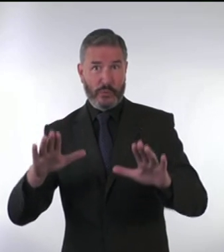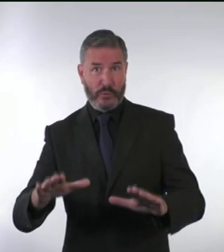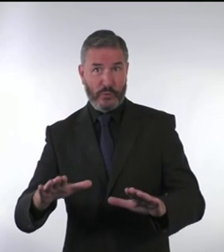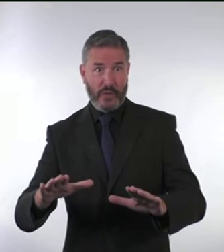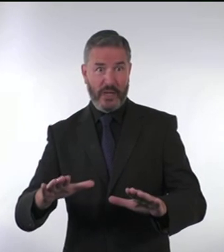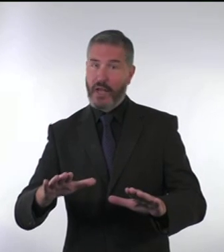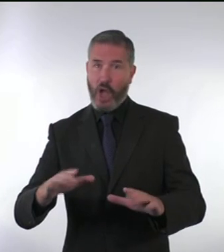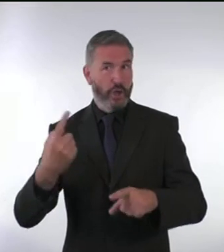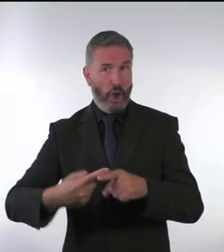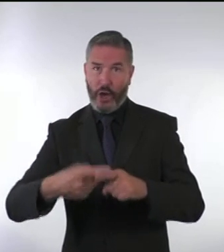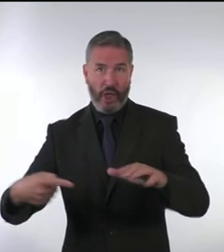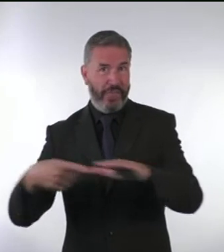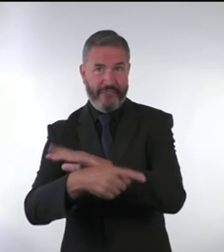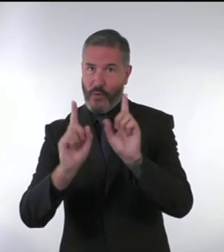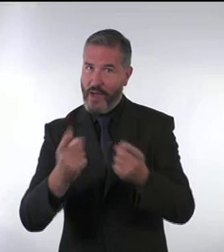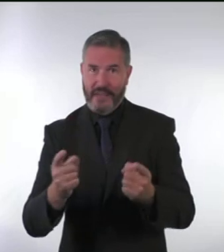Keir Starmer.